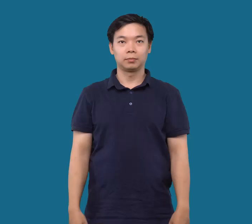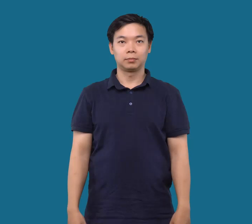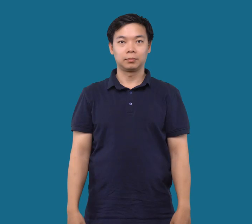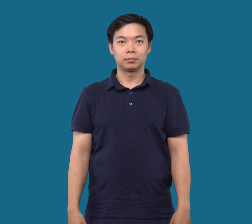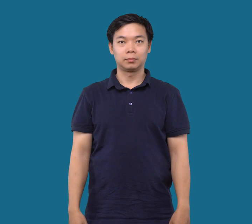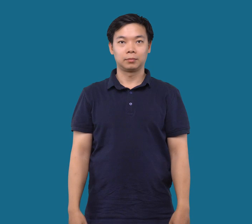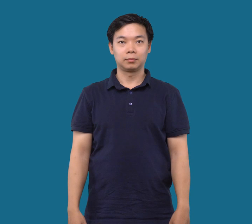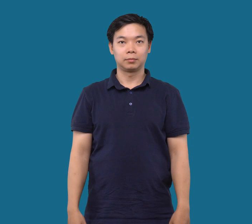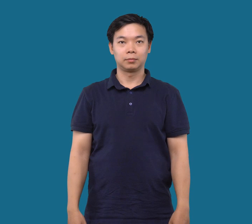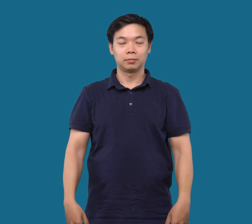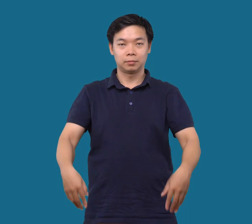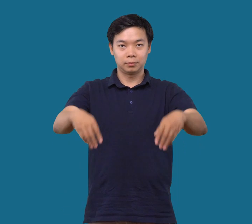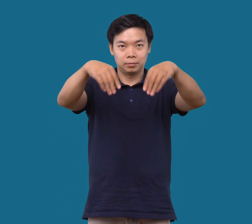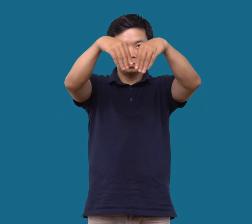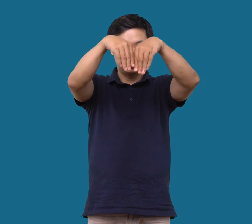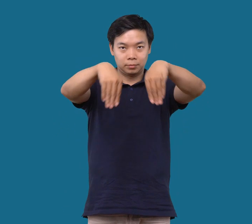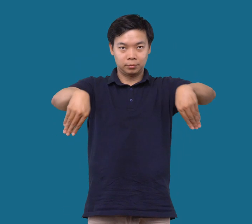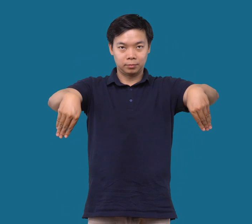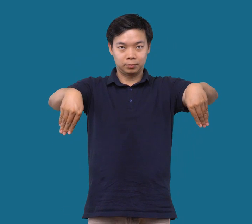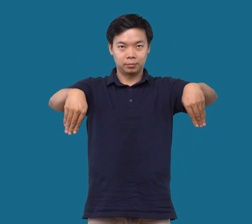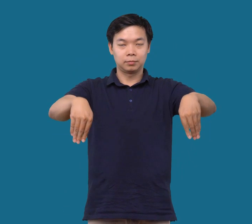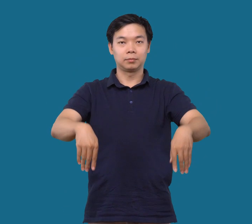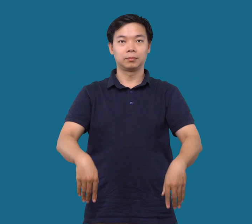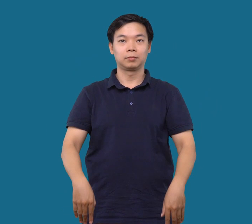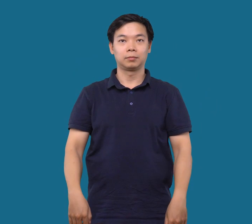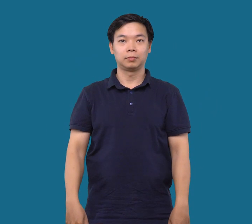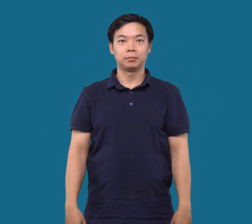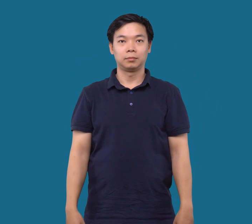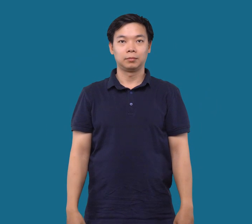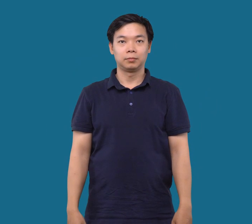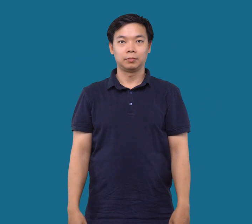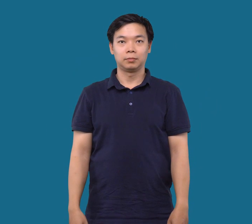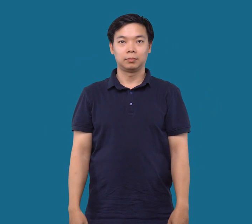mở màn